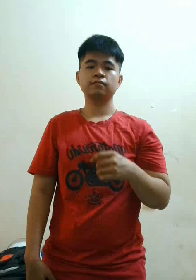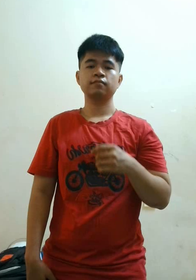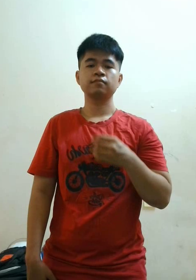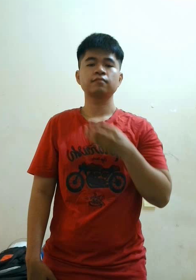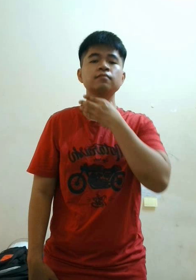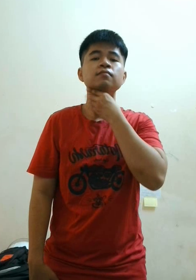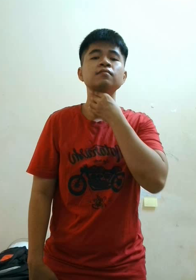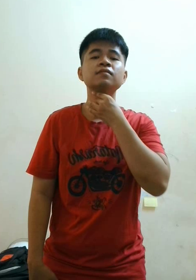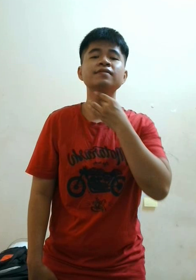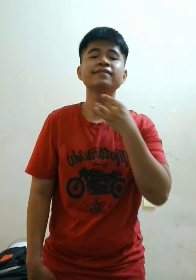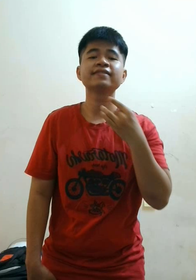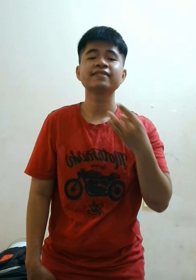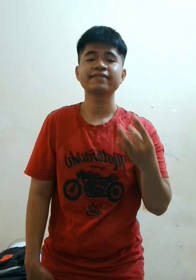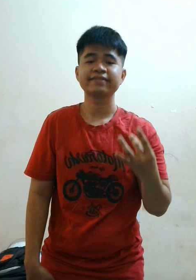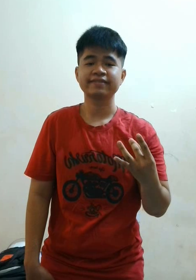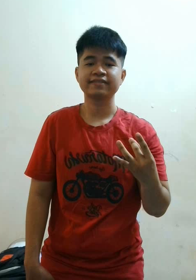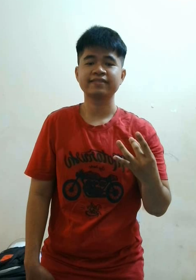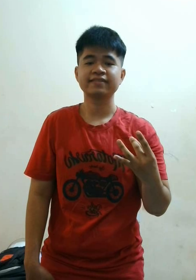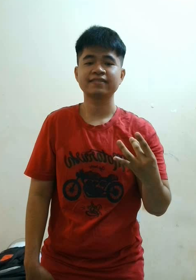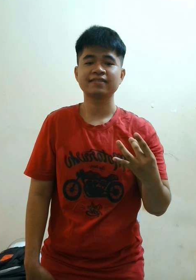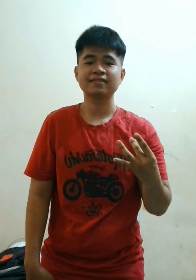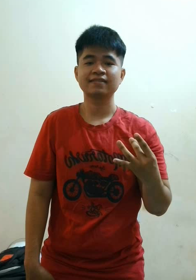thich